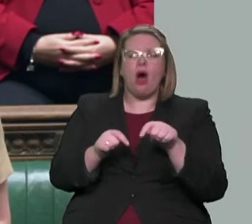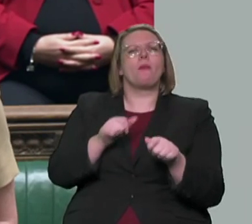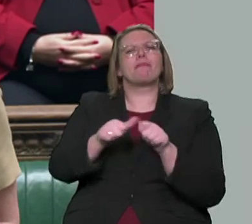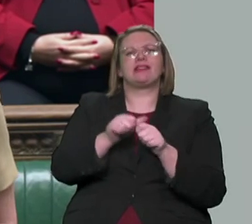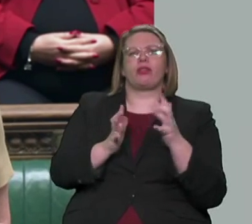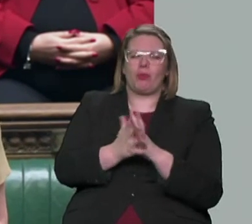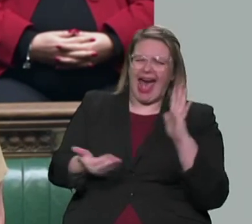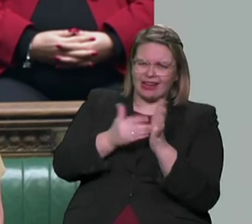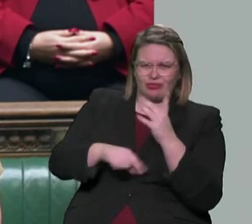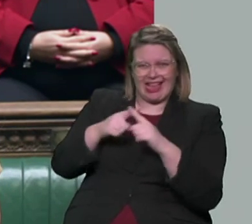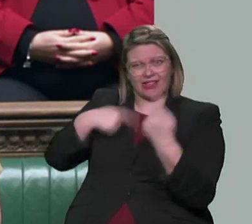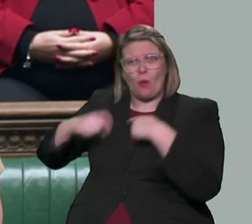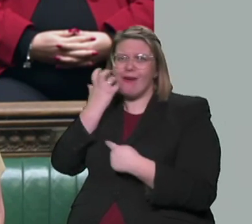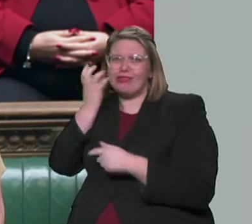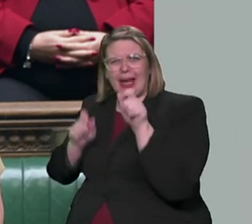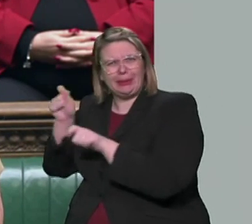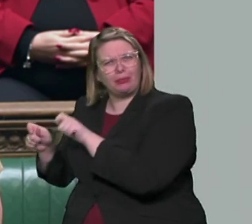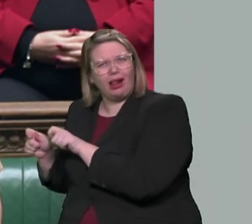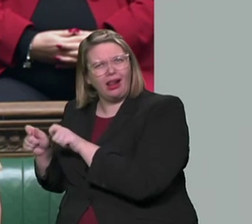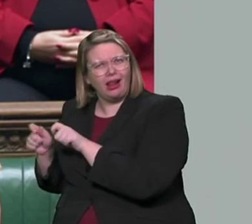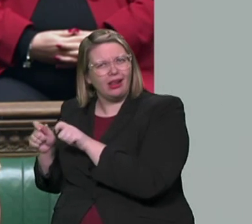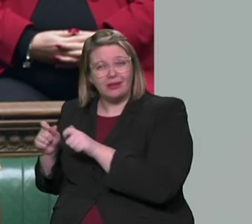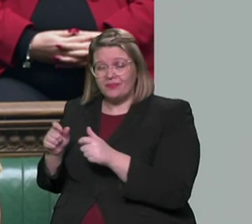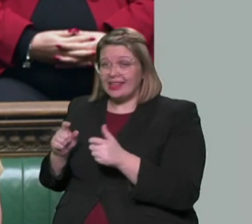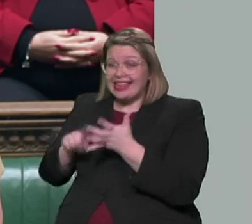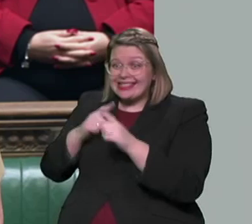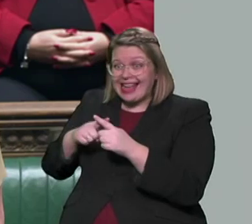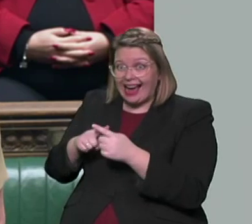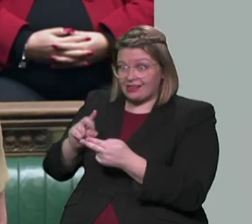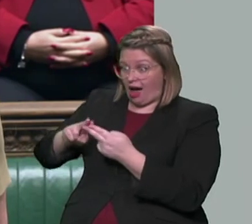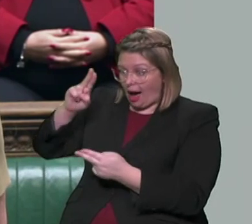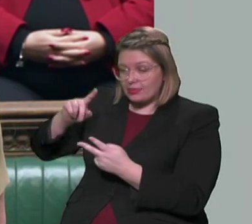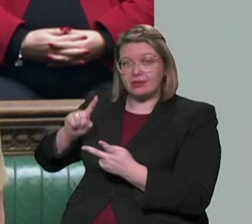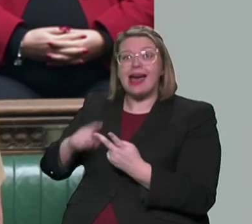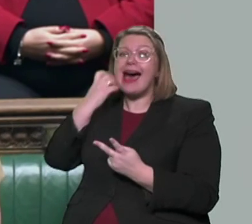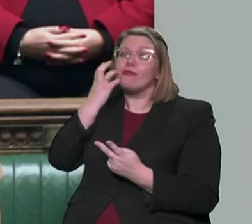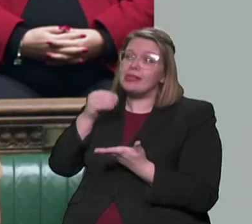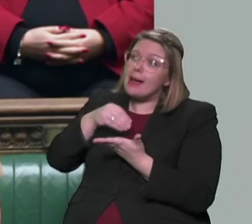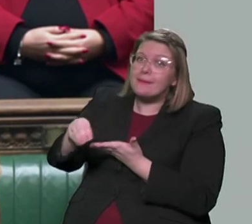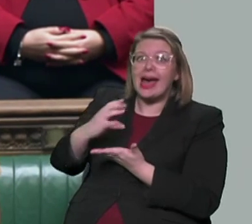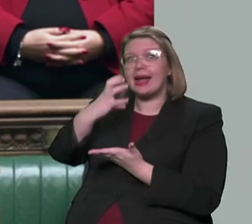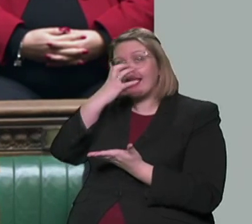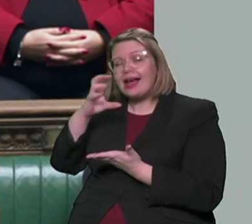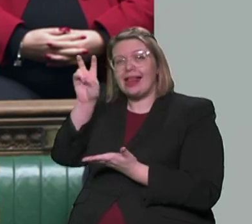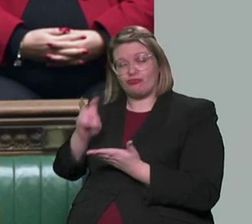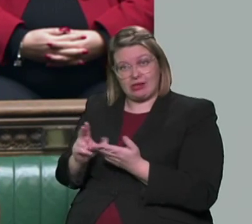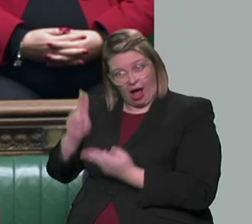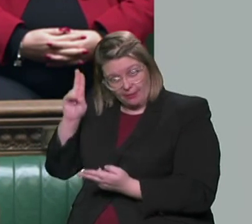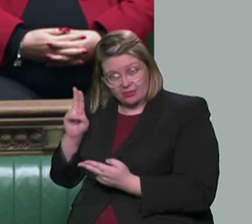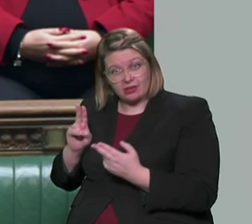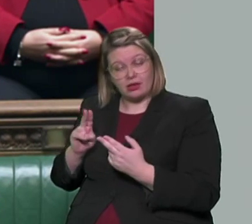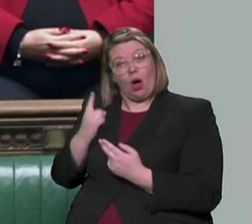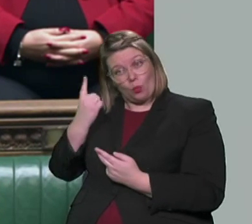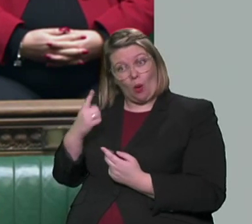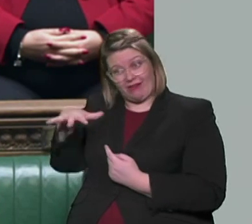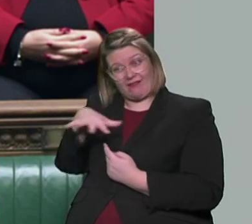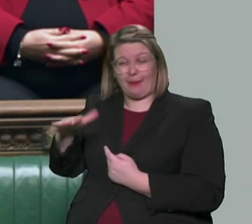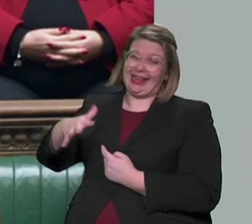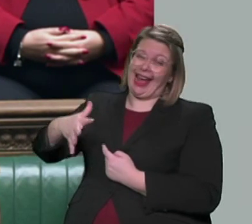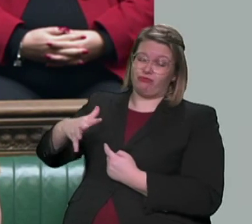When the tax rises are combined with soaring energy prices, the average family faces a £1,200 hit.